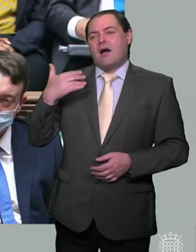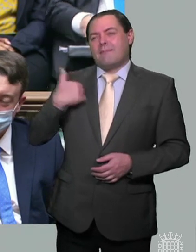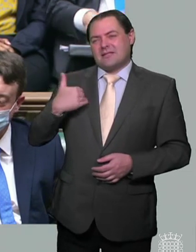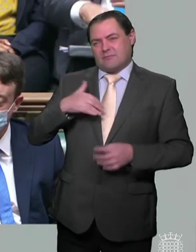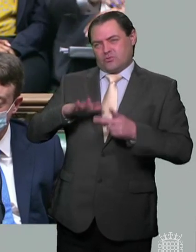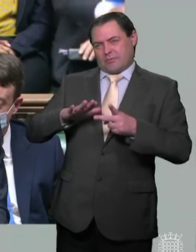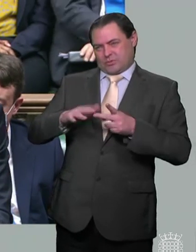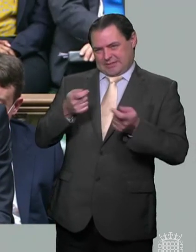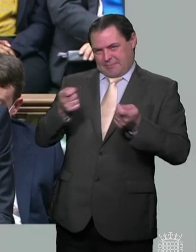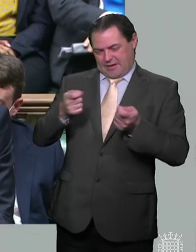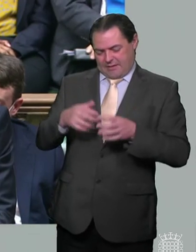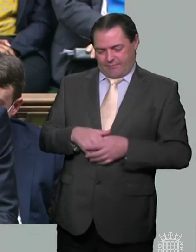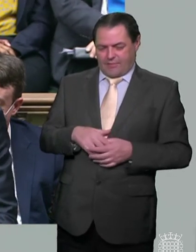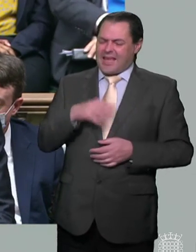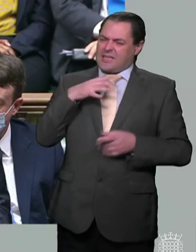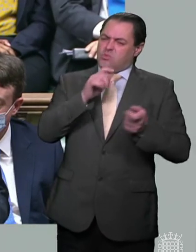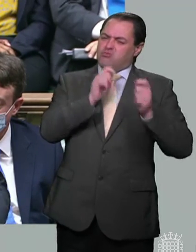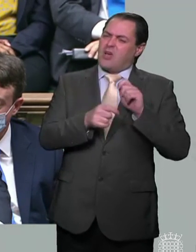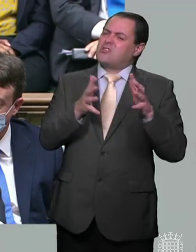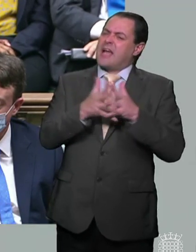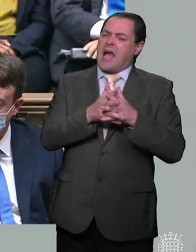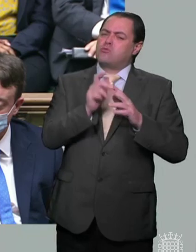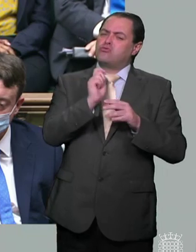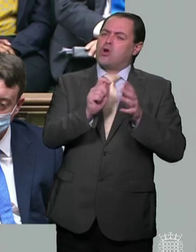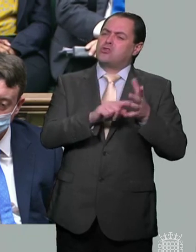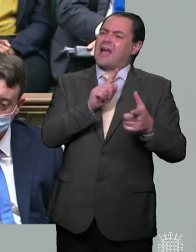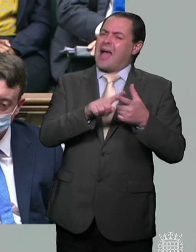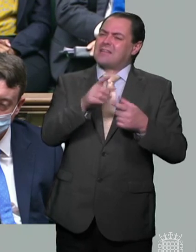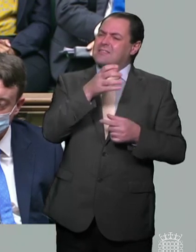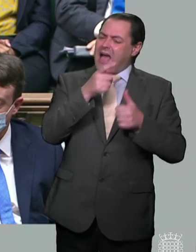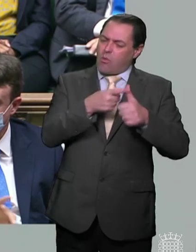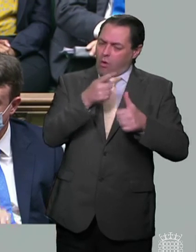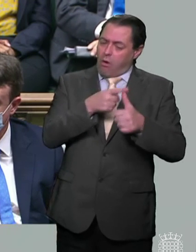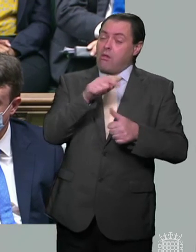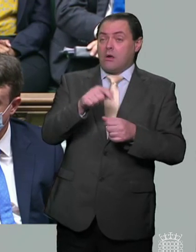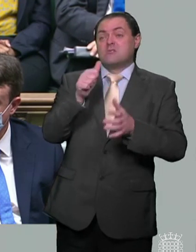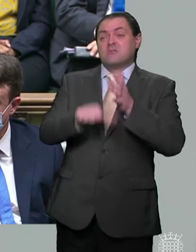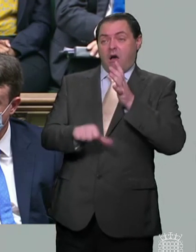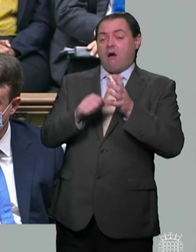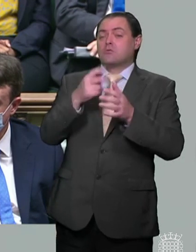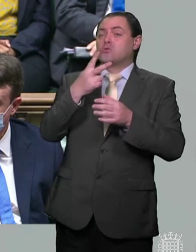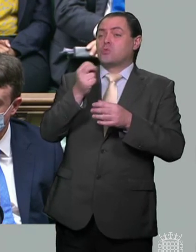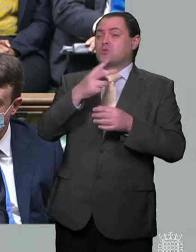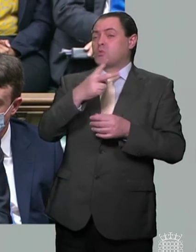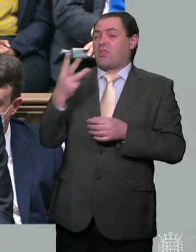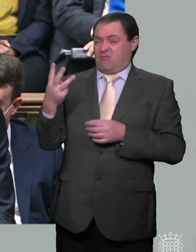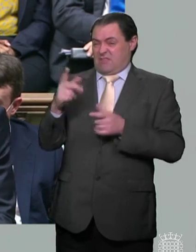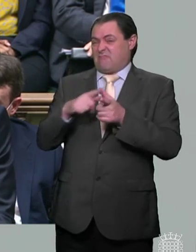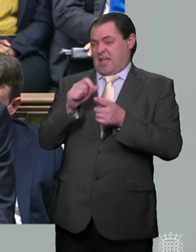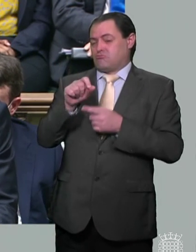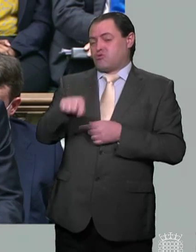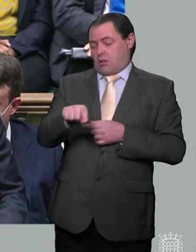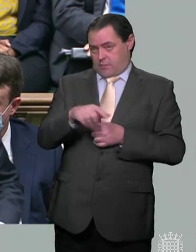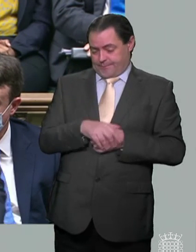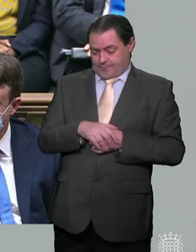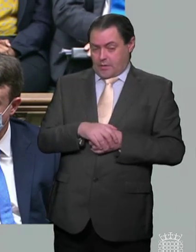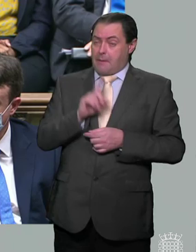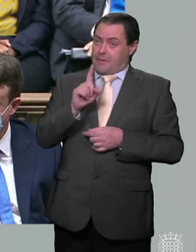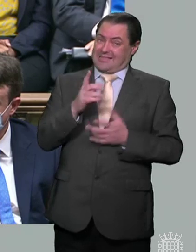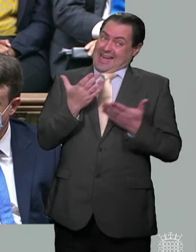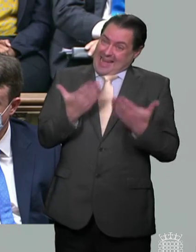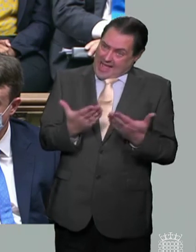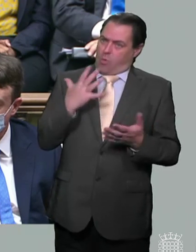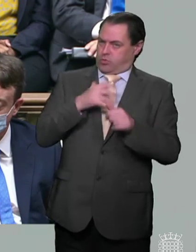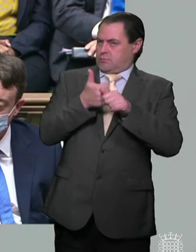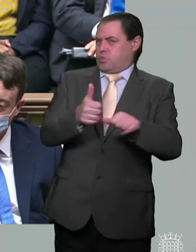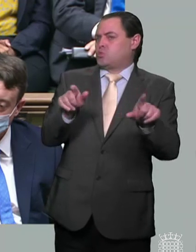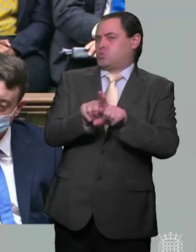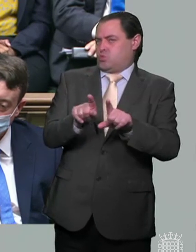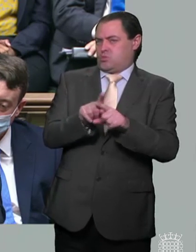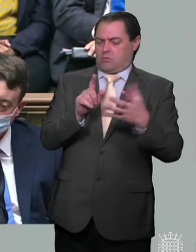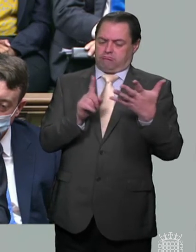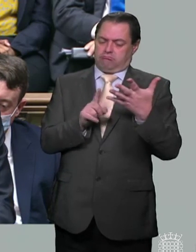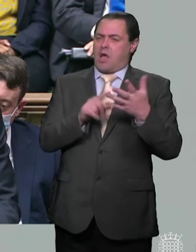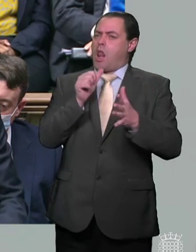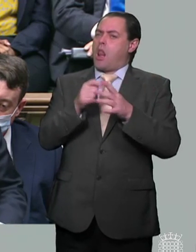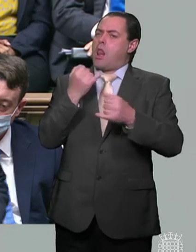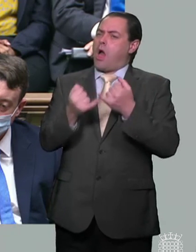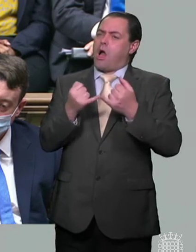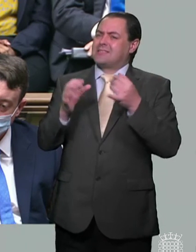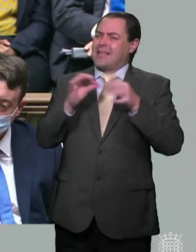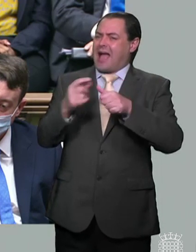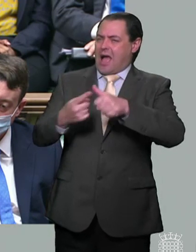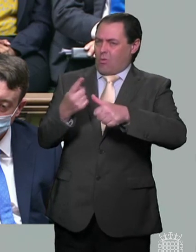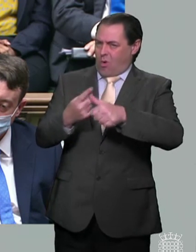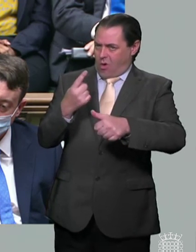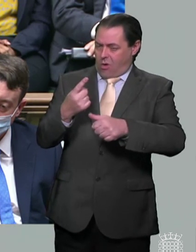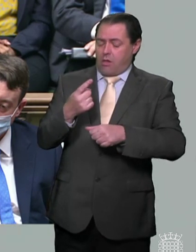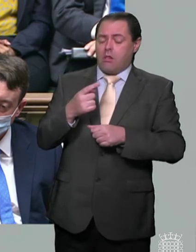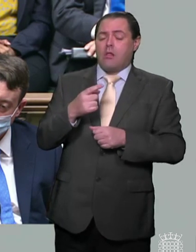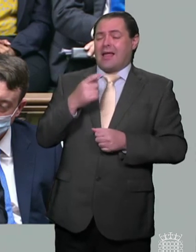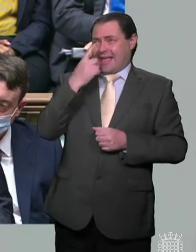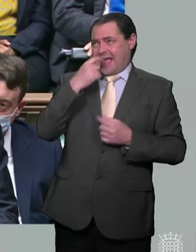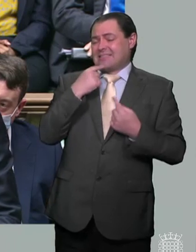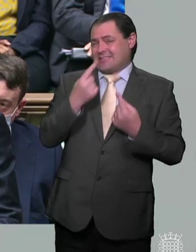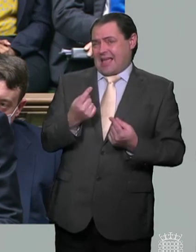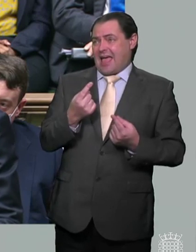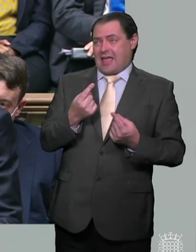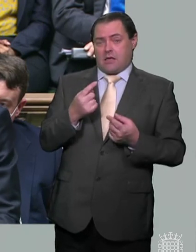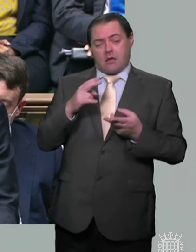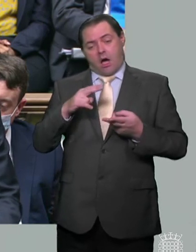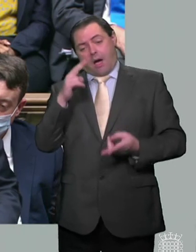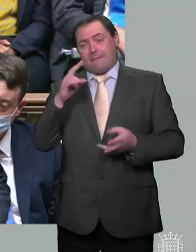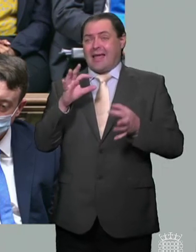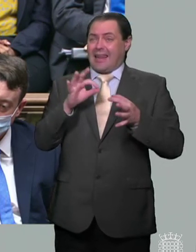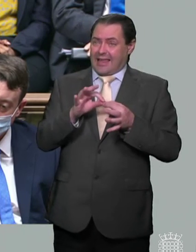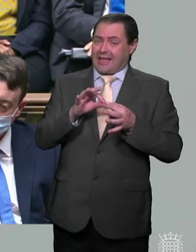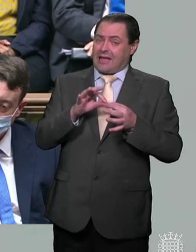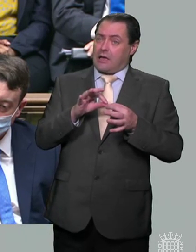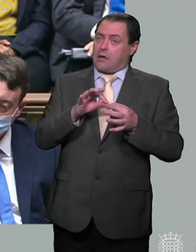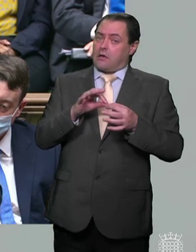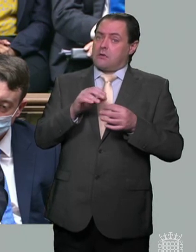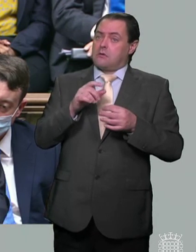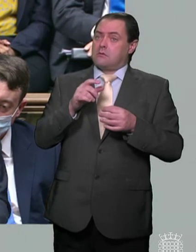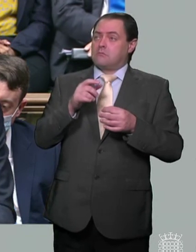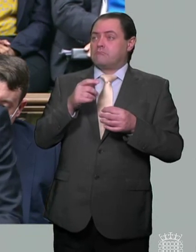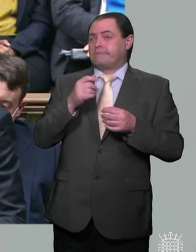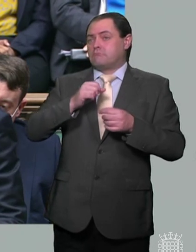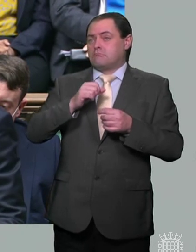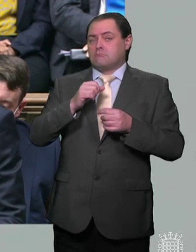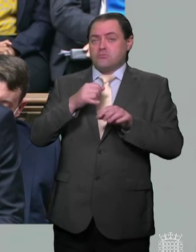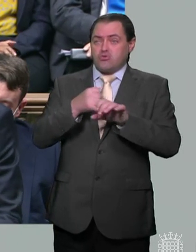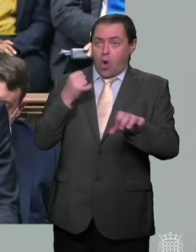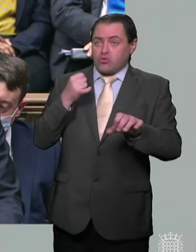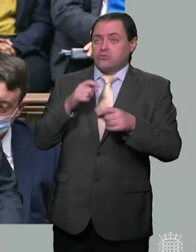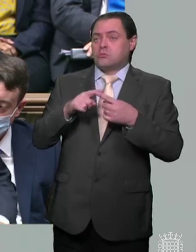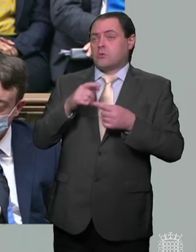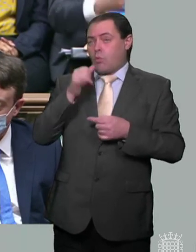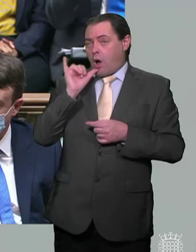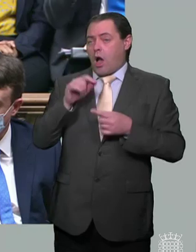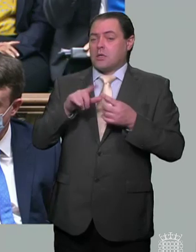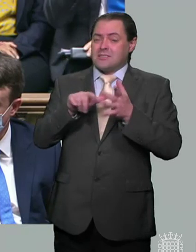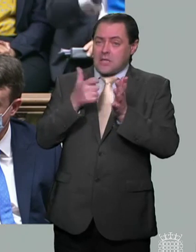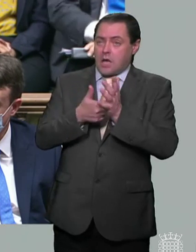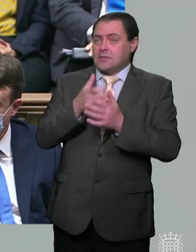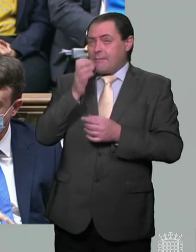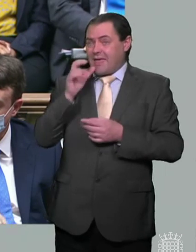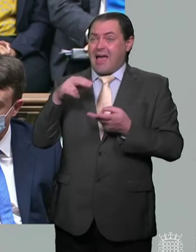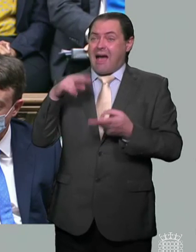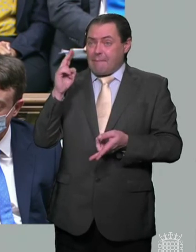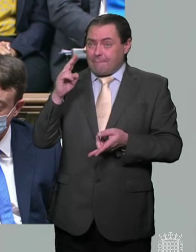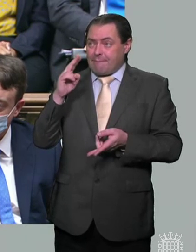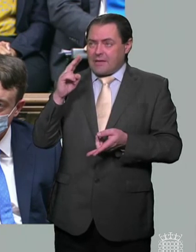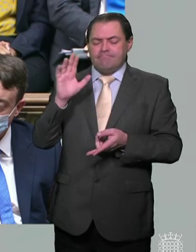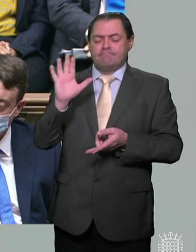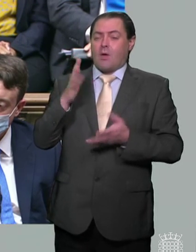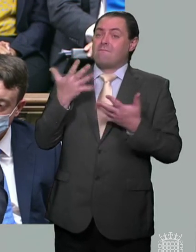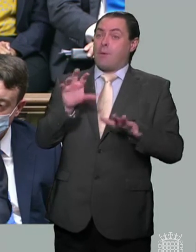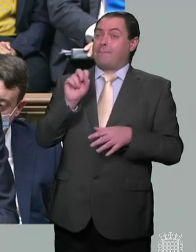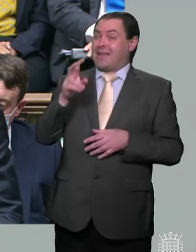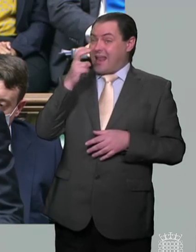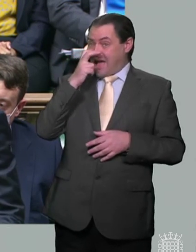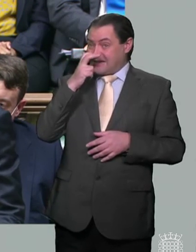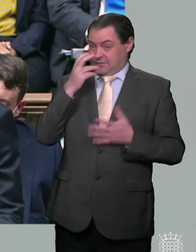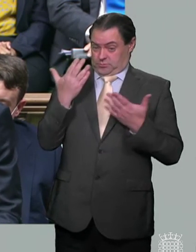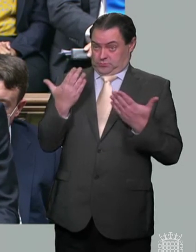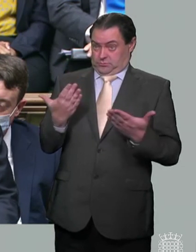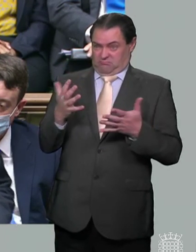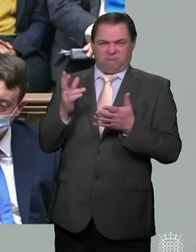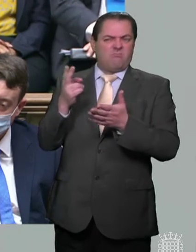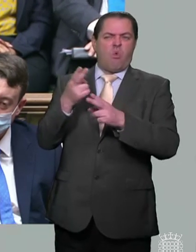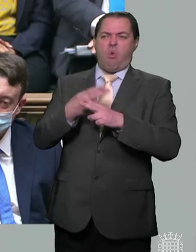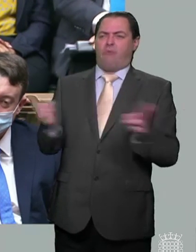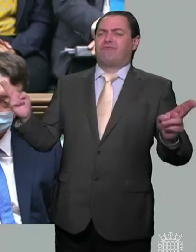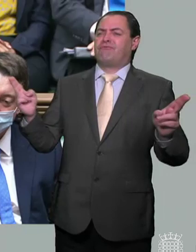These much needed reforms will come into effect in February 2023, but I want to help the hospitality industry right now, so for my final announcement on alcohol duties today, I can confirm that the planned increases in duty on spirits like Scotch whisky, wine, cider and beer will all, from midnight tonight, be cancelled.